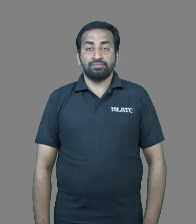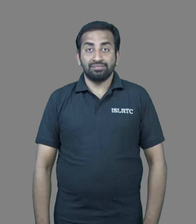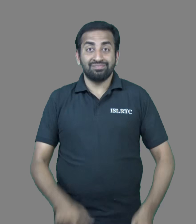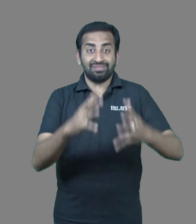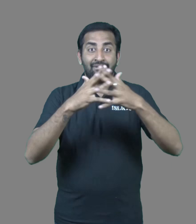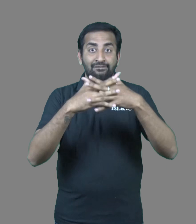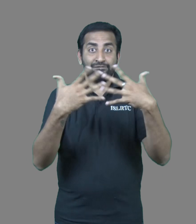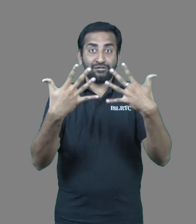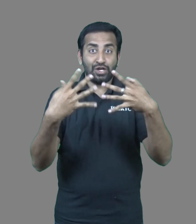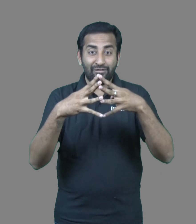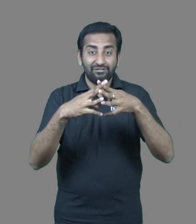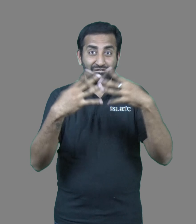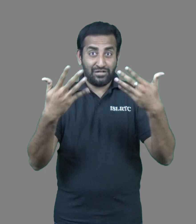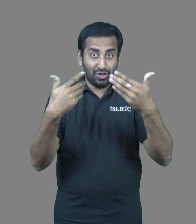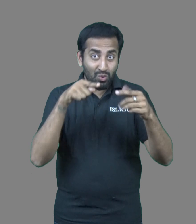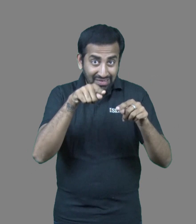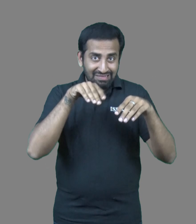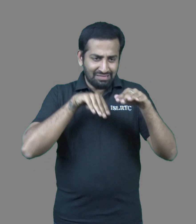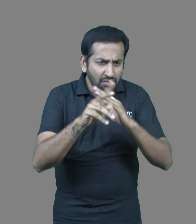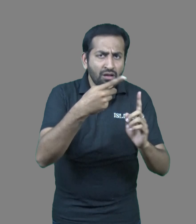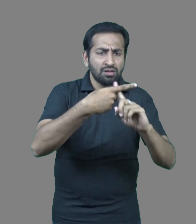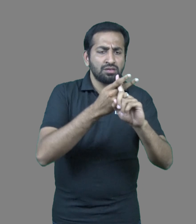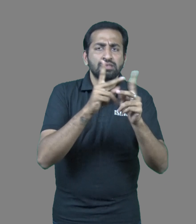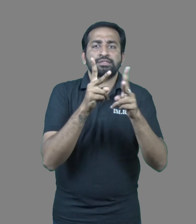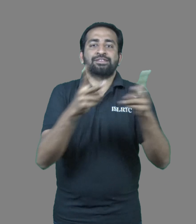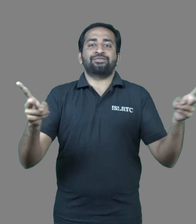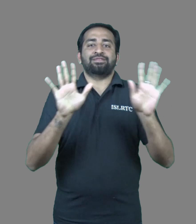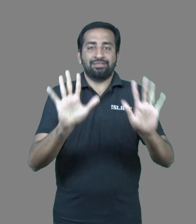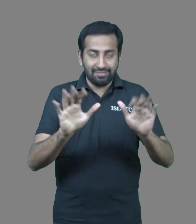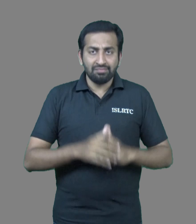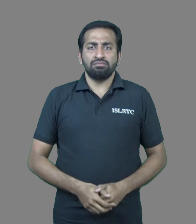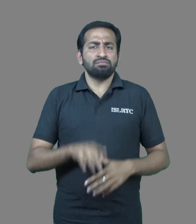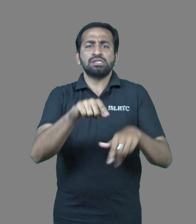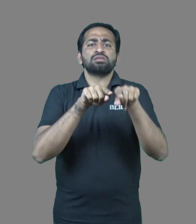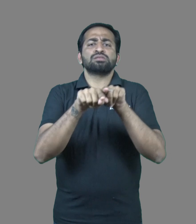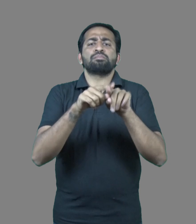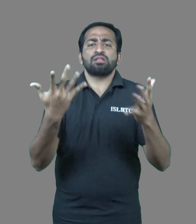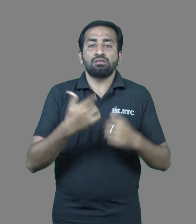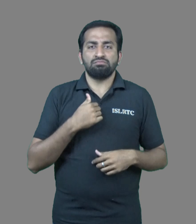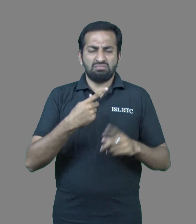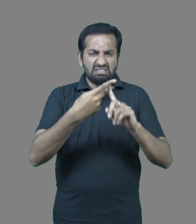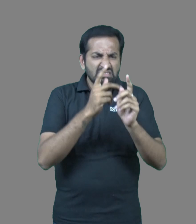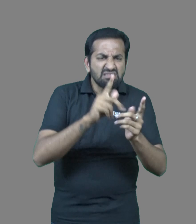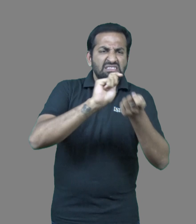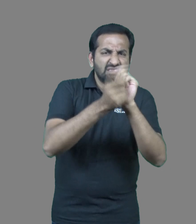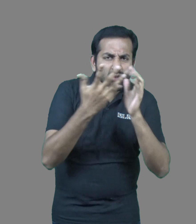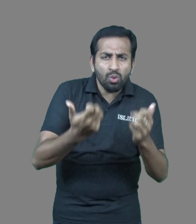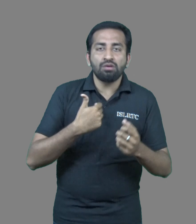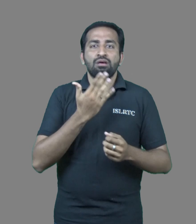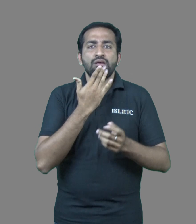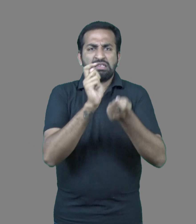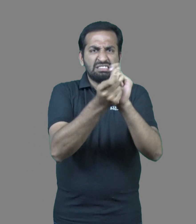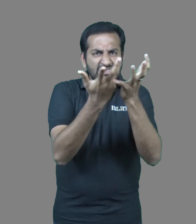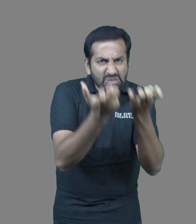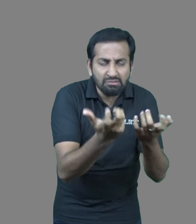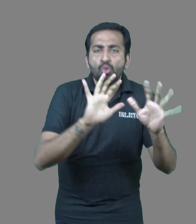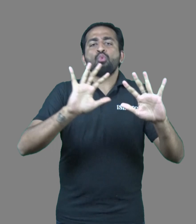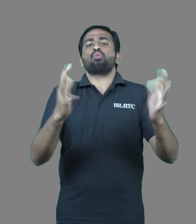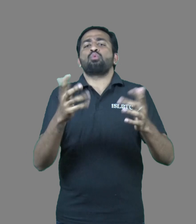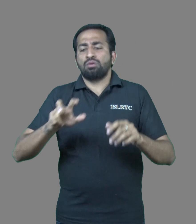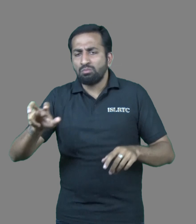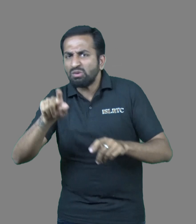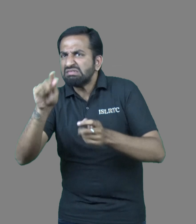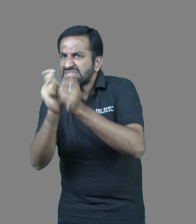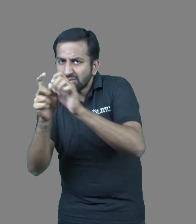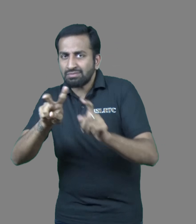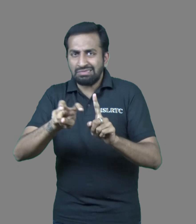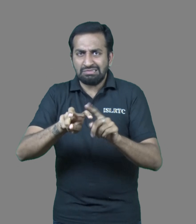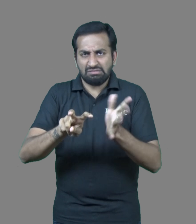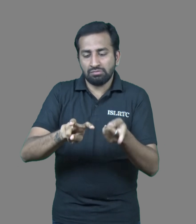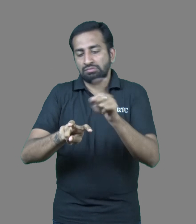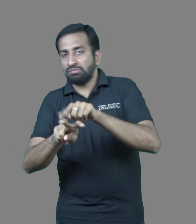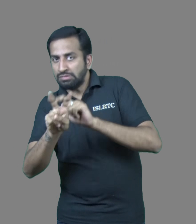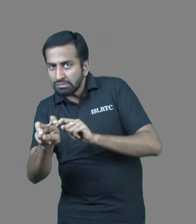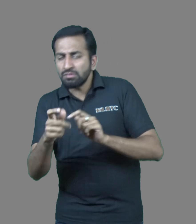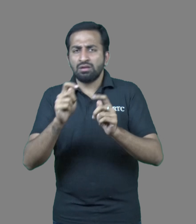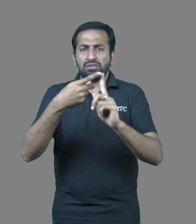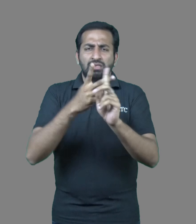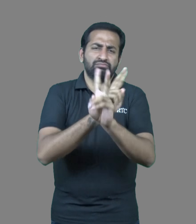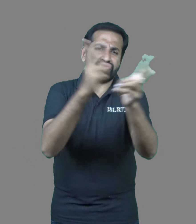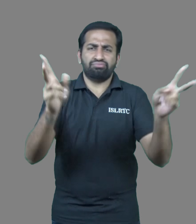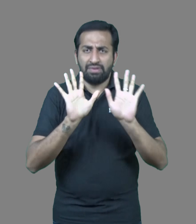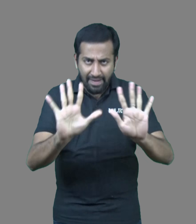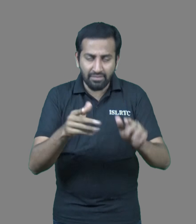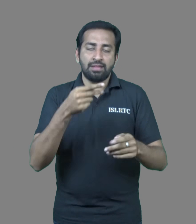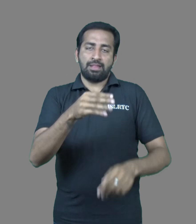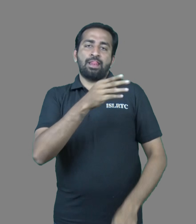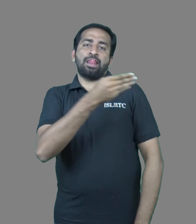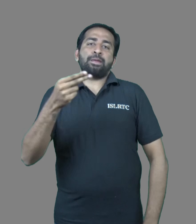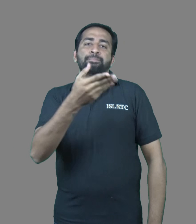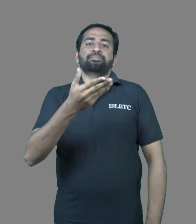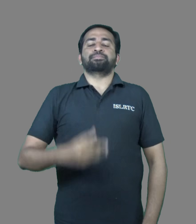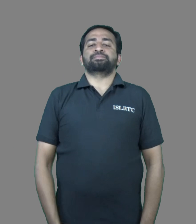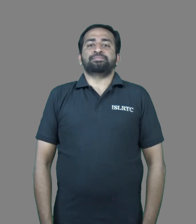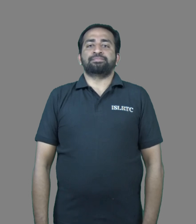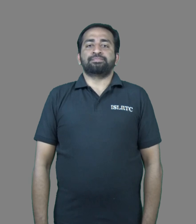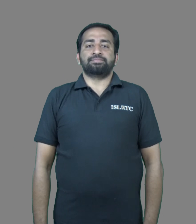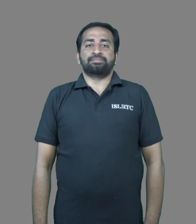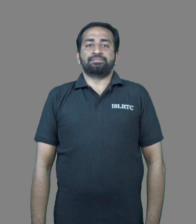Control panel